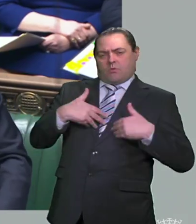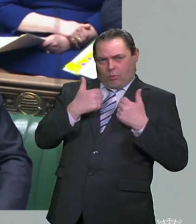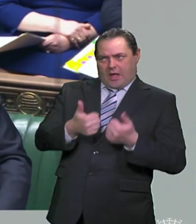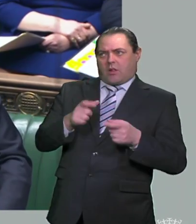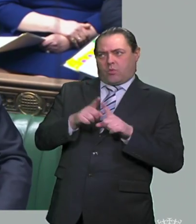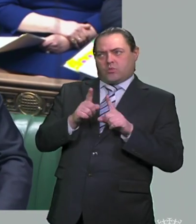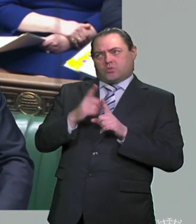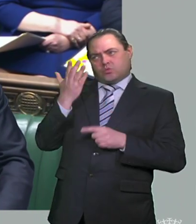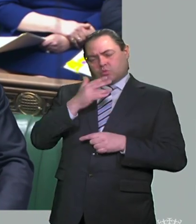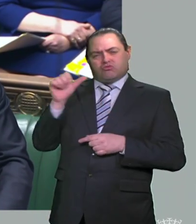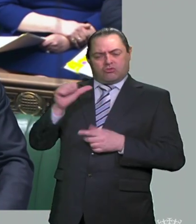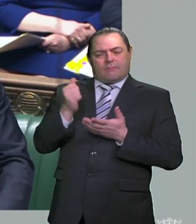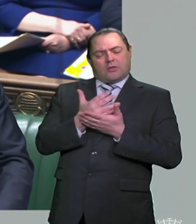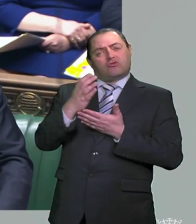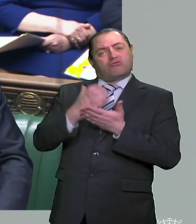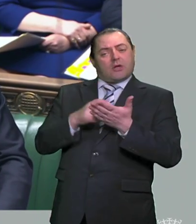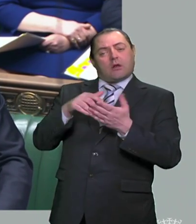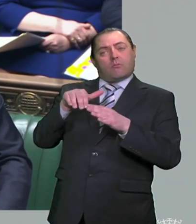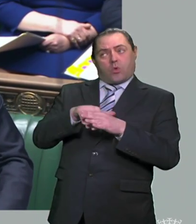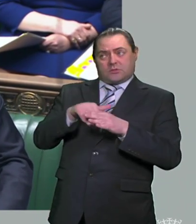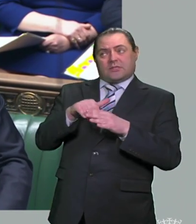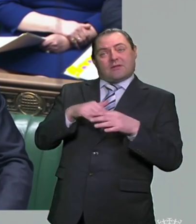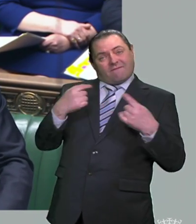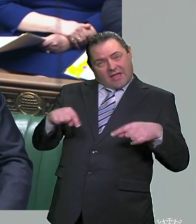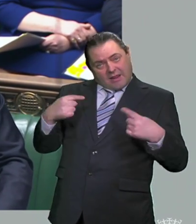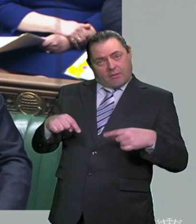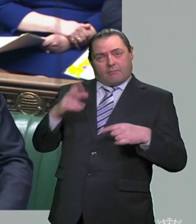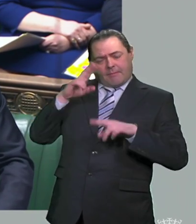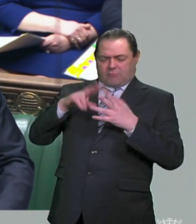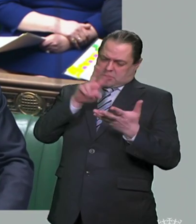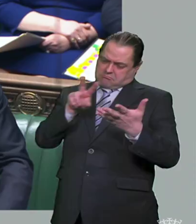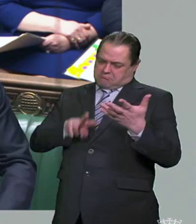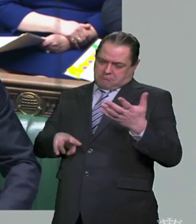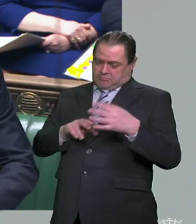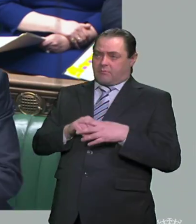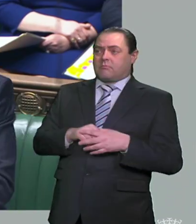Schools should also make curriculum content and materials available to parents.